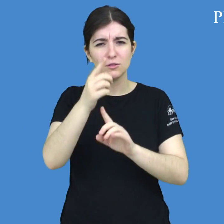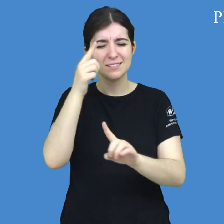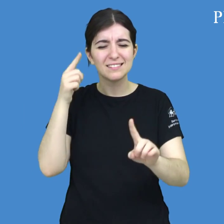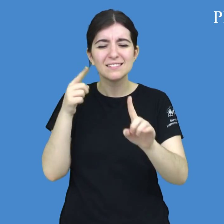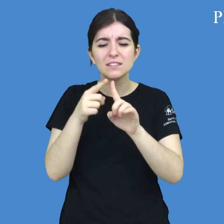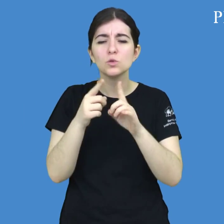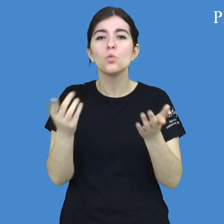objetivo